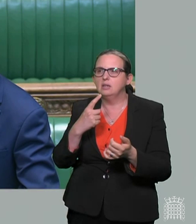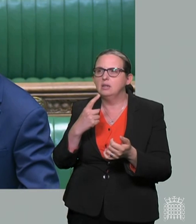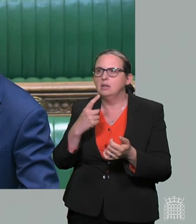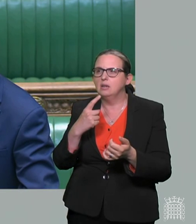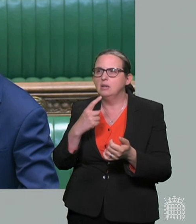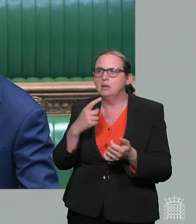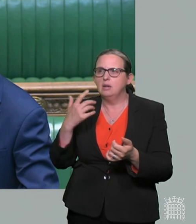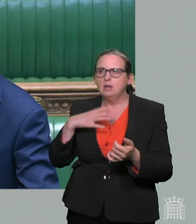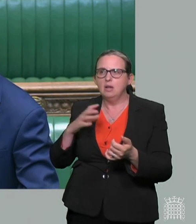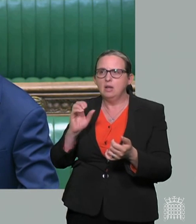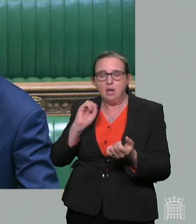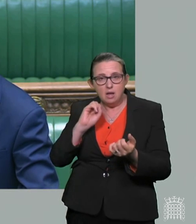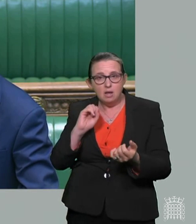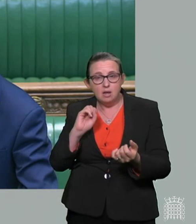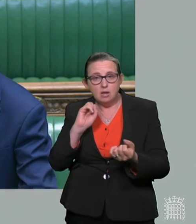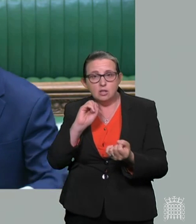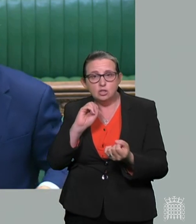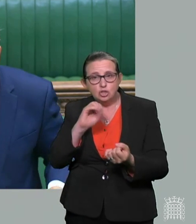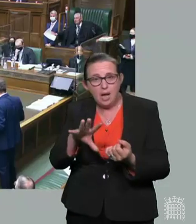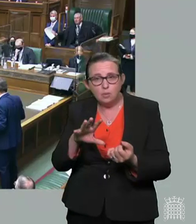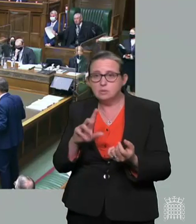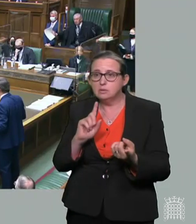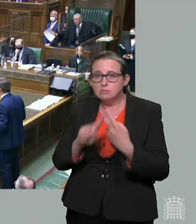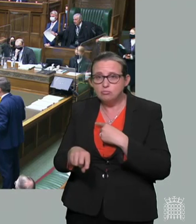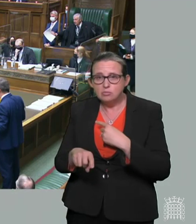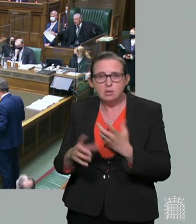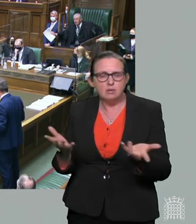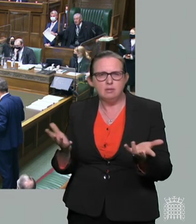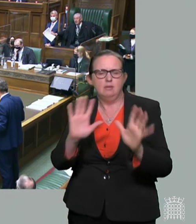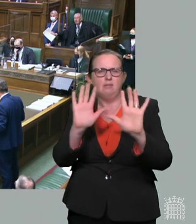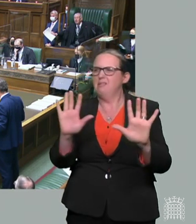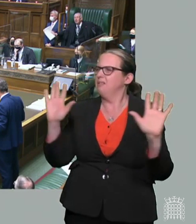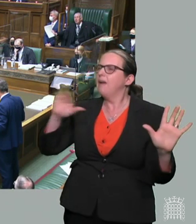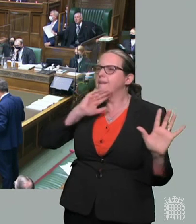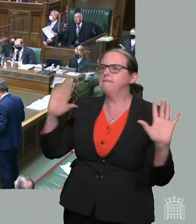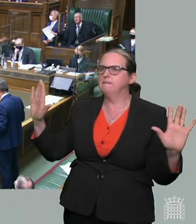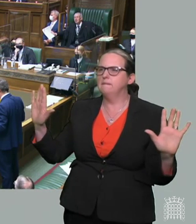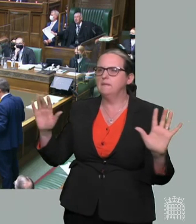Is that really the response? Is that it?